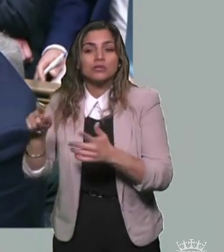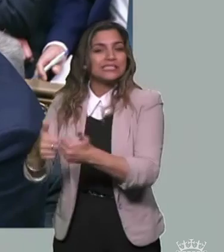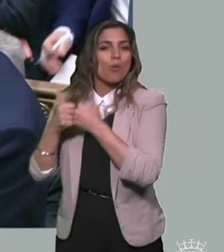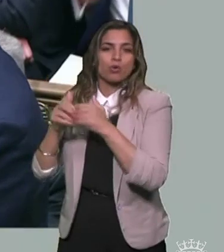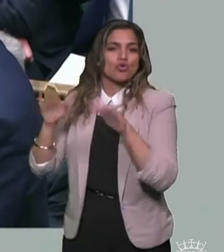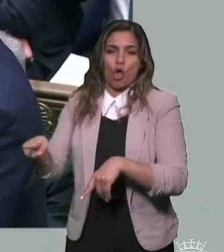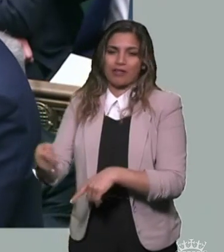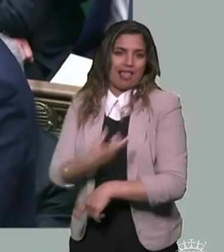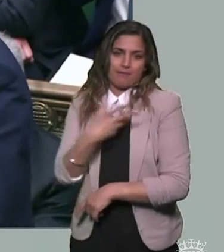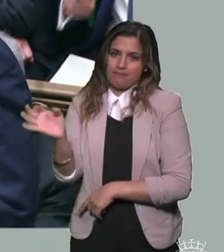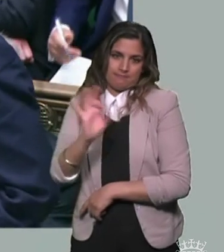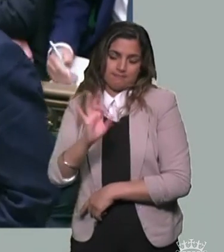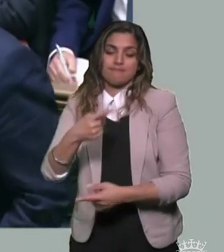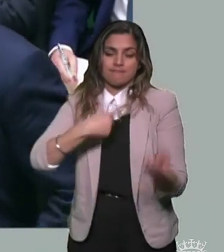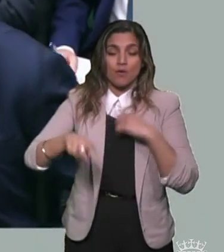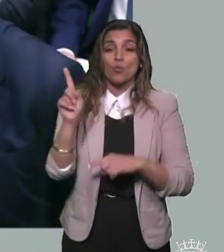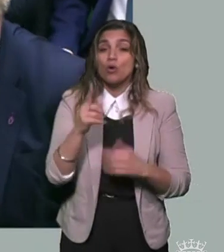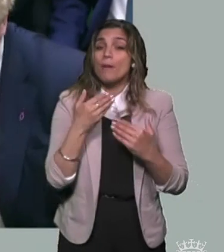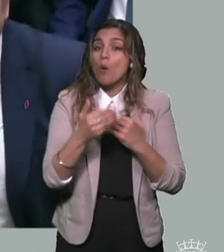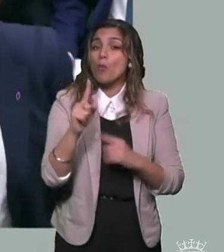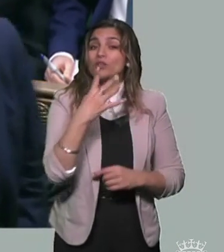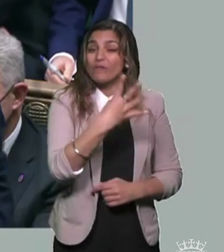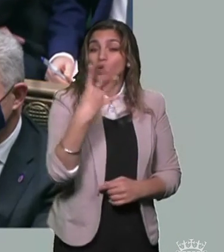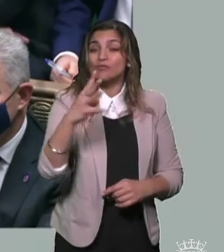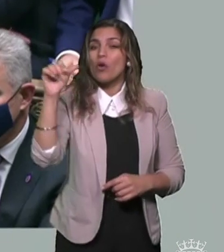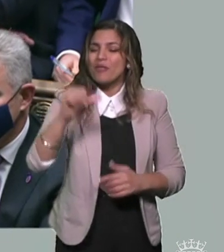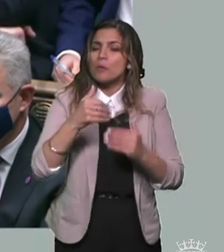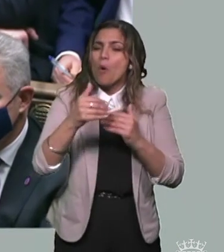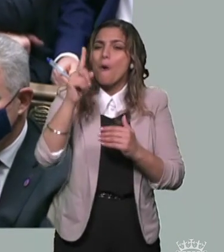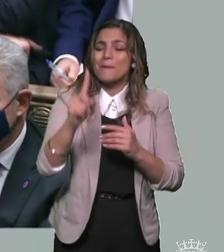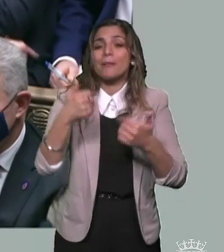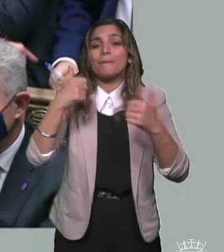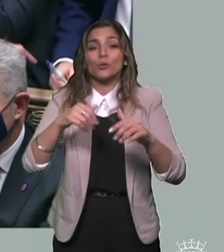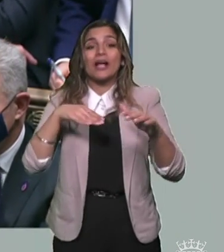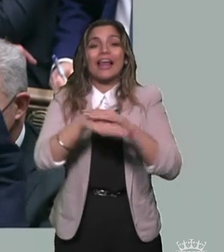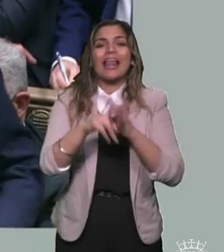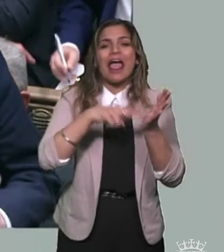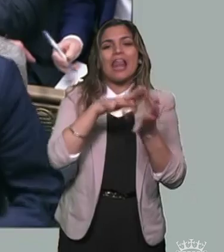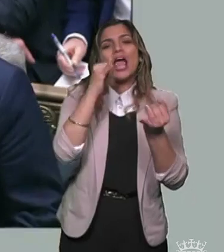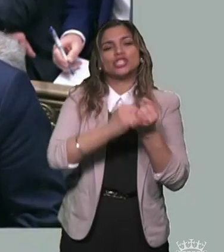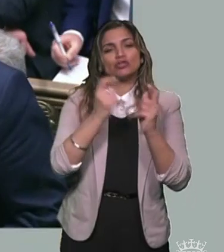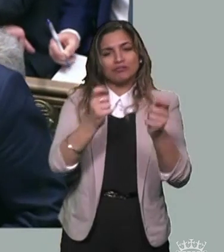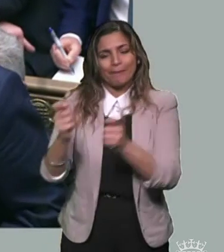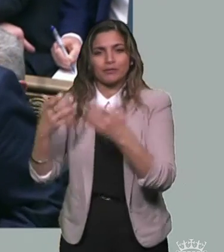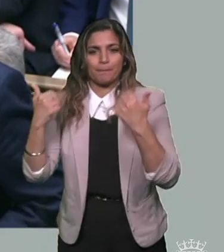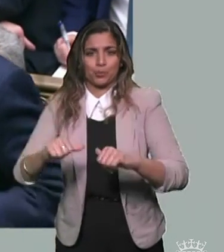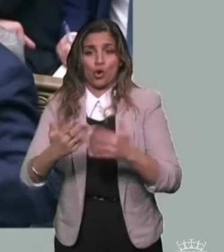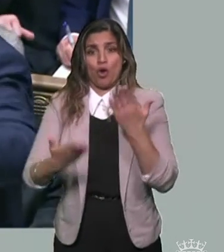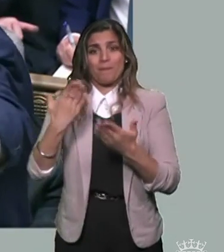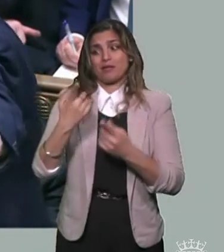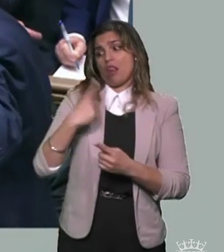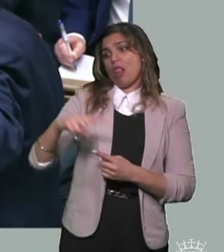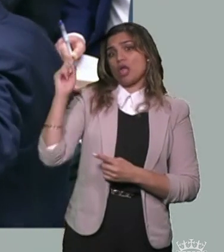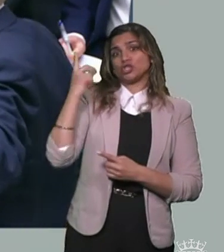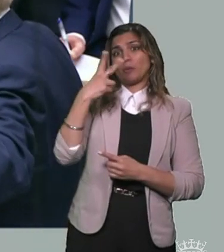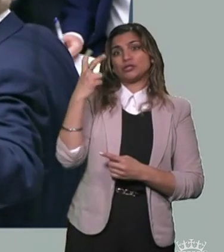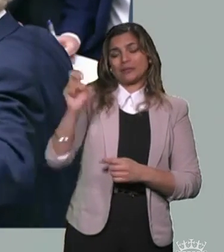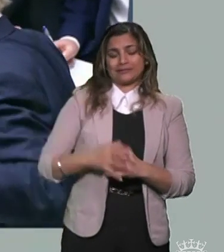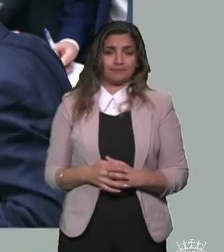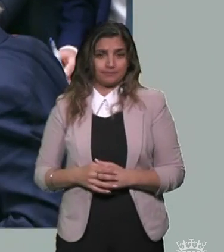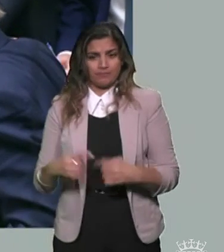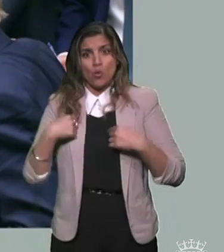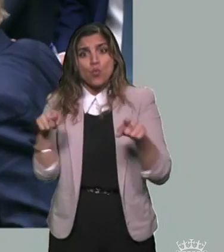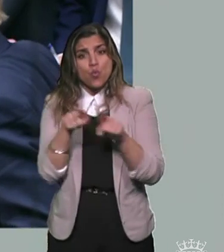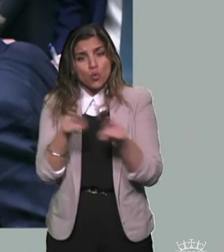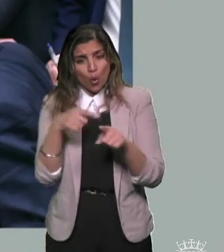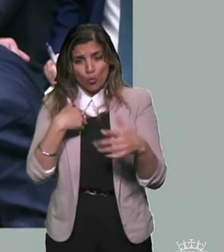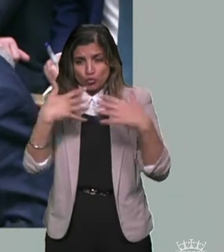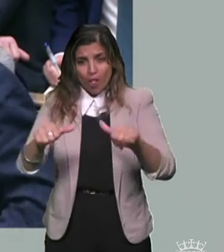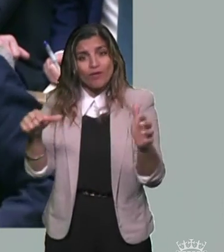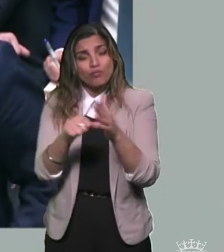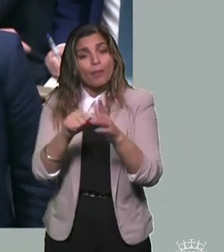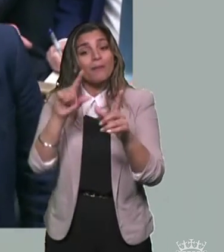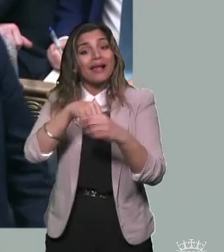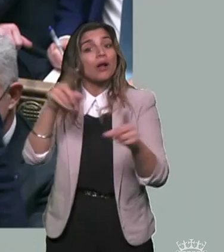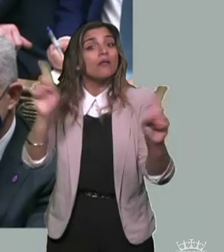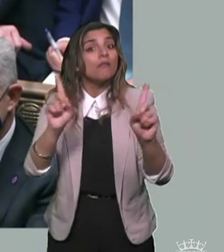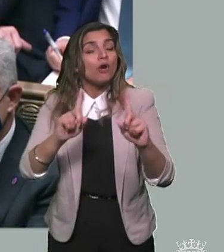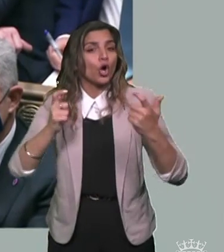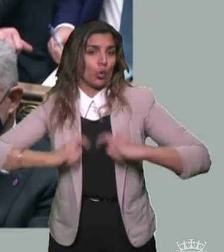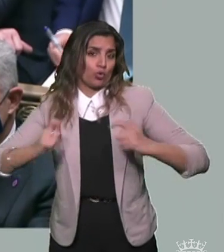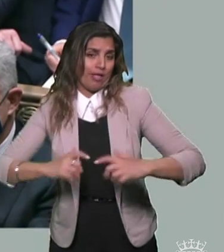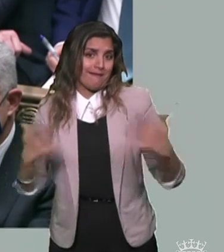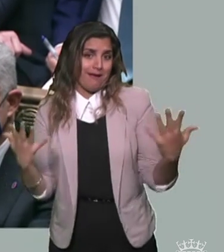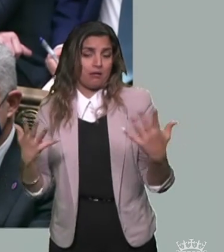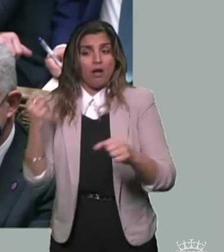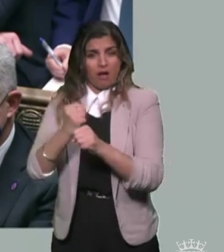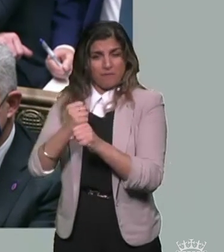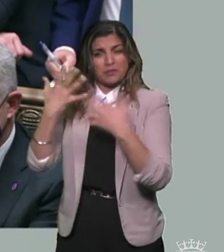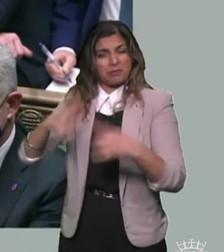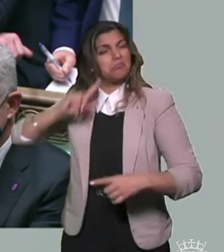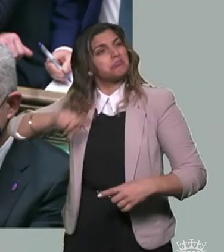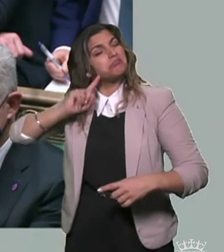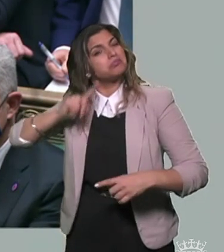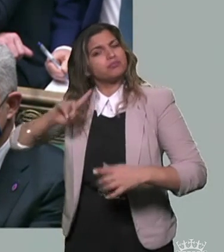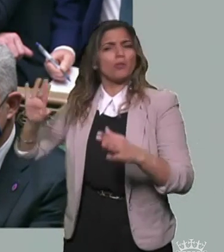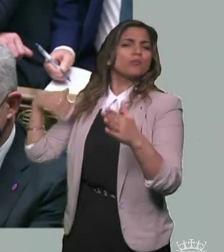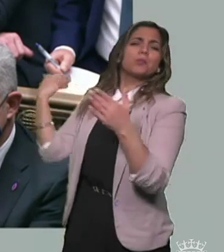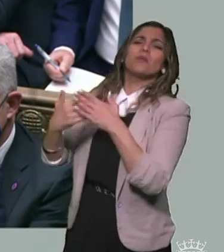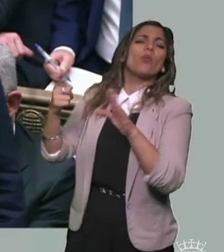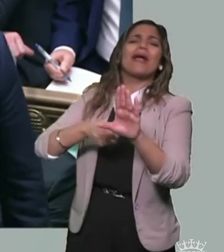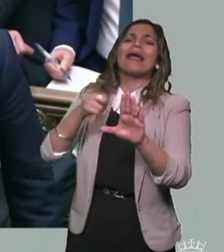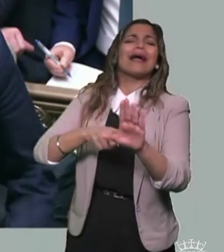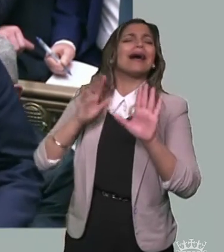We have 44,000 more people in our NHS now than in 2020, and we are fixing social care, which Governments have neglected for decades, with Labour doing absolutely nothing.